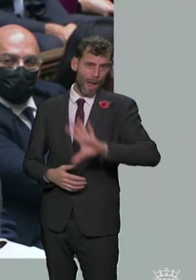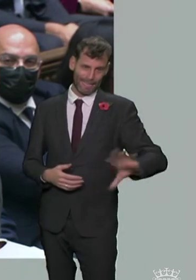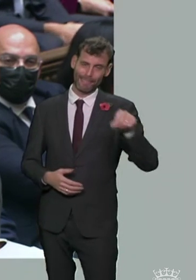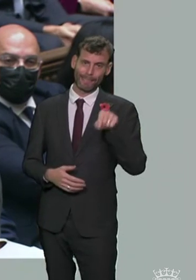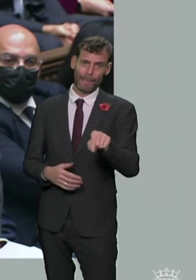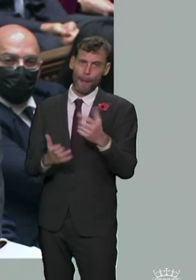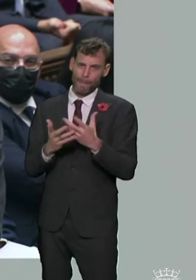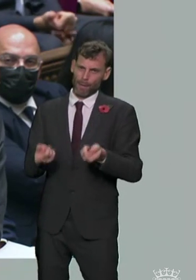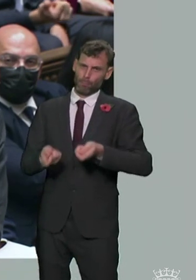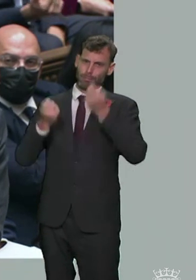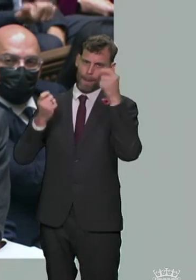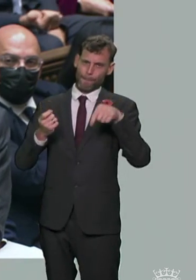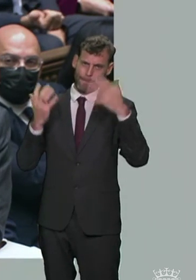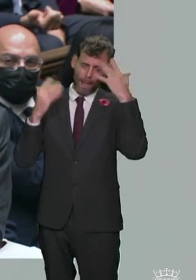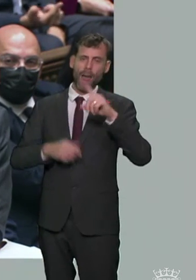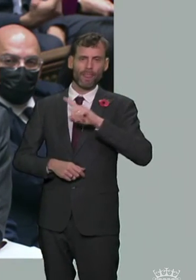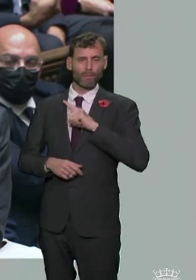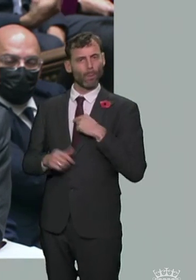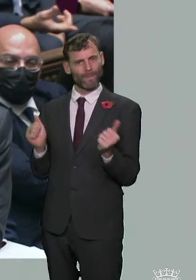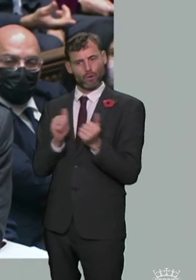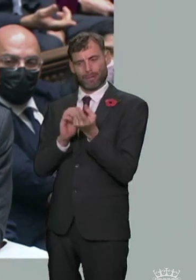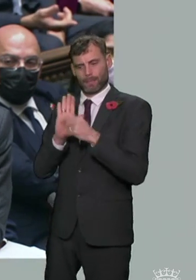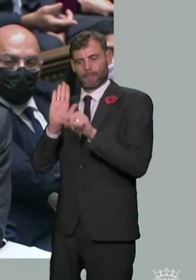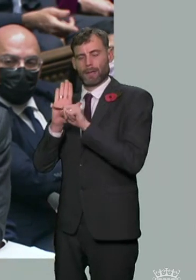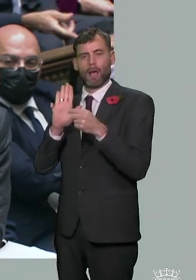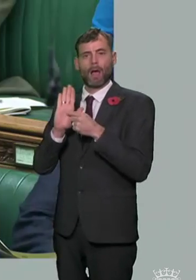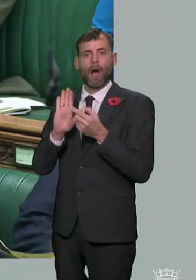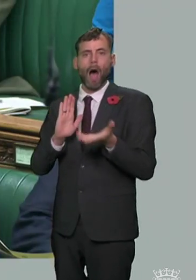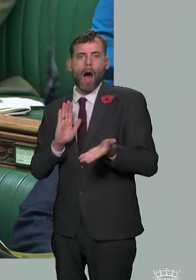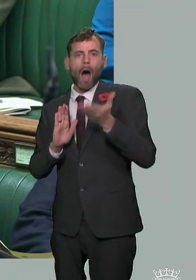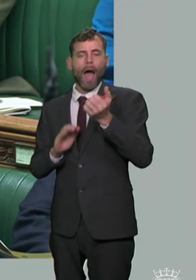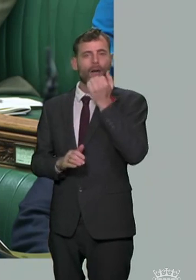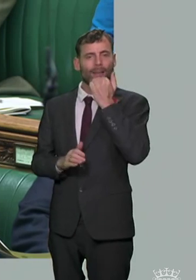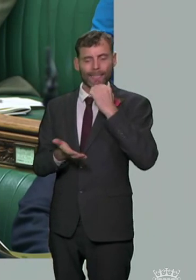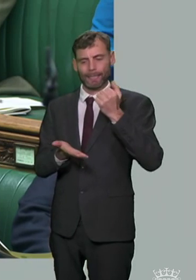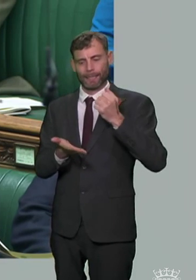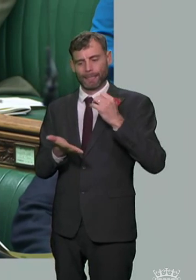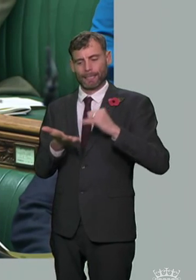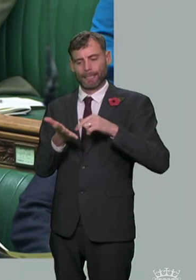That is why we have legislated to introduce higher rates of stamp duty on second homes.